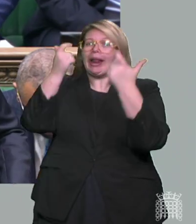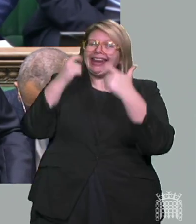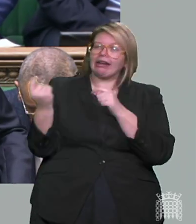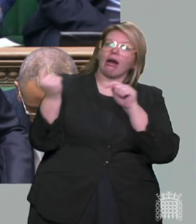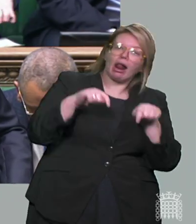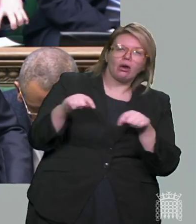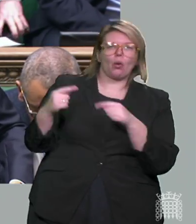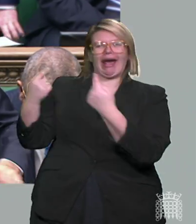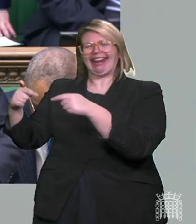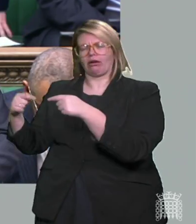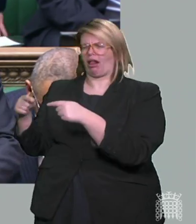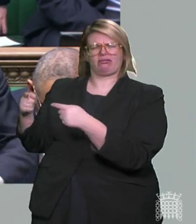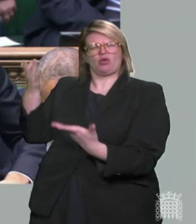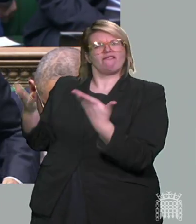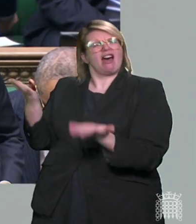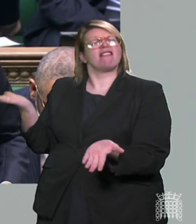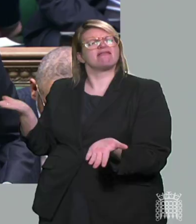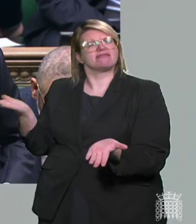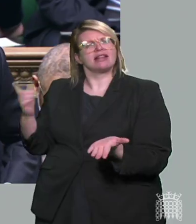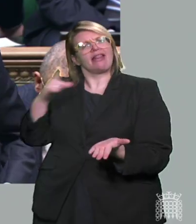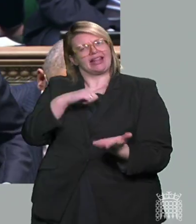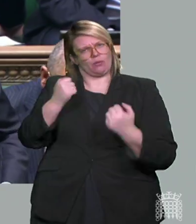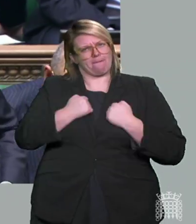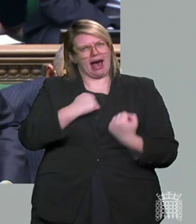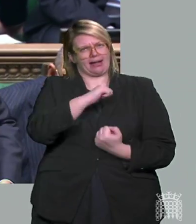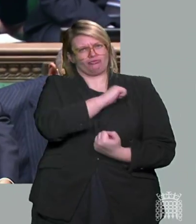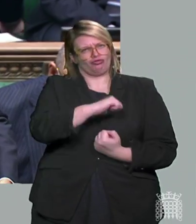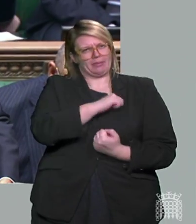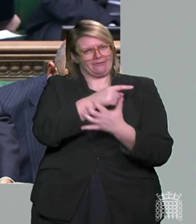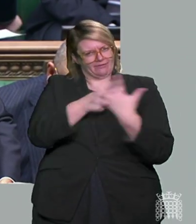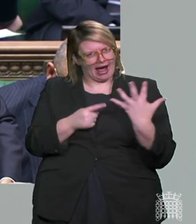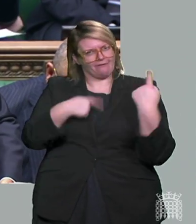That is why one of our five pledges to the British people is to stop the boats.